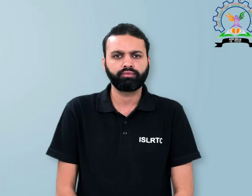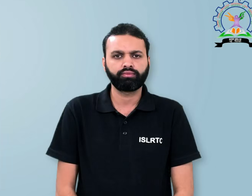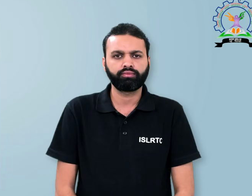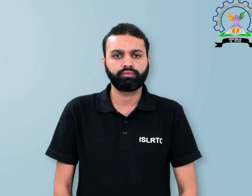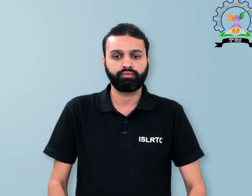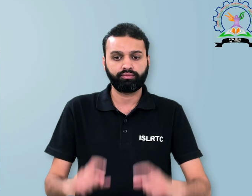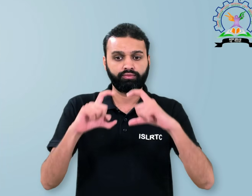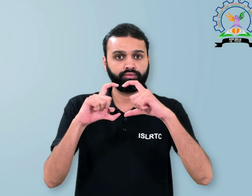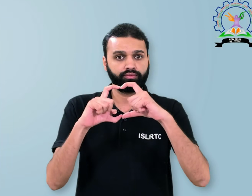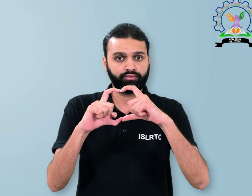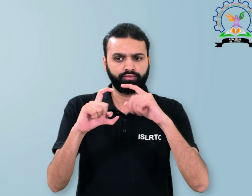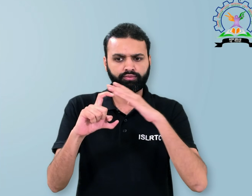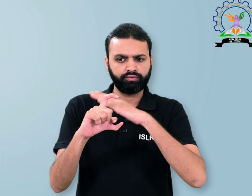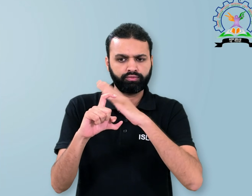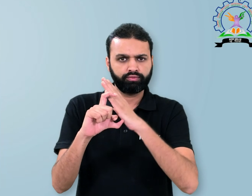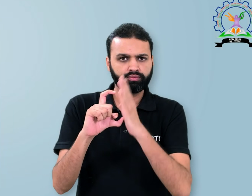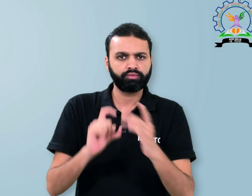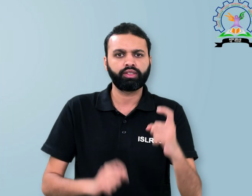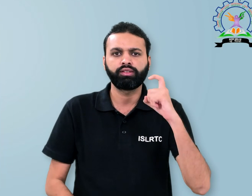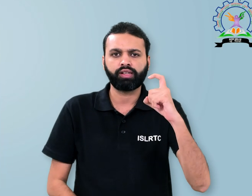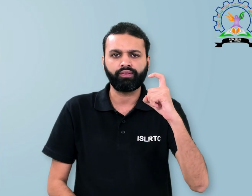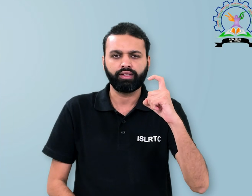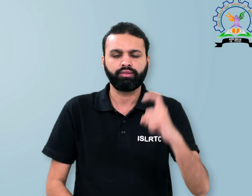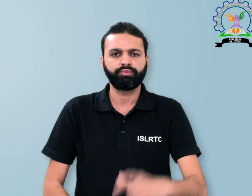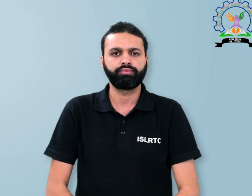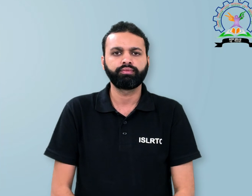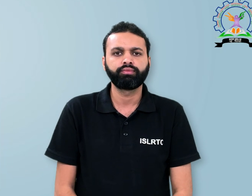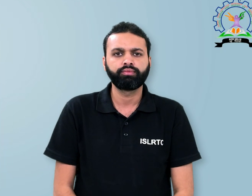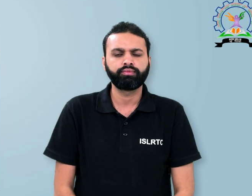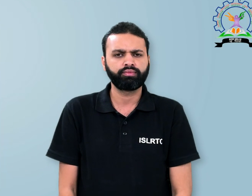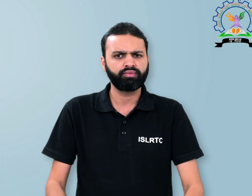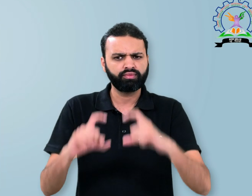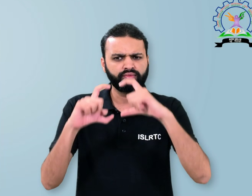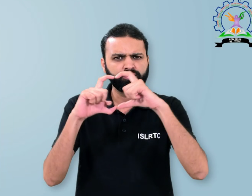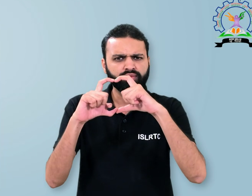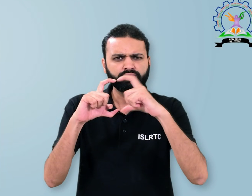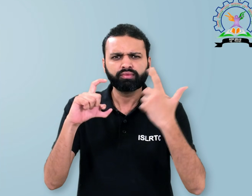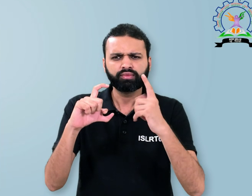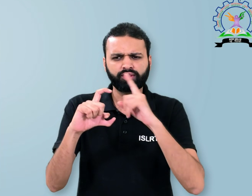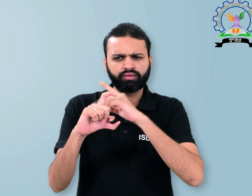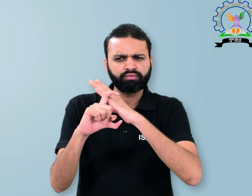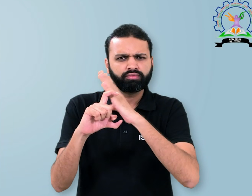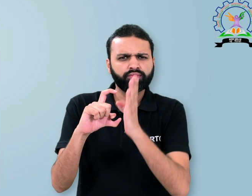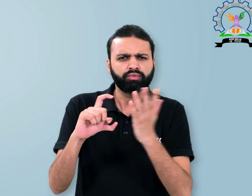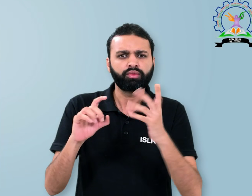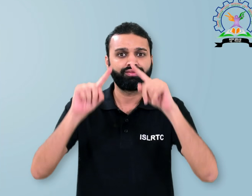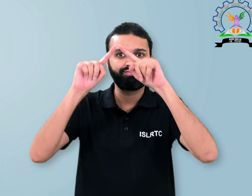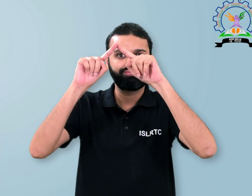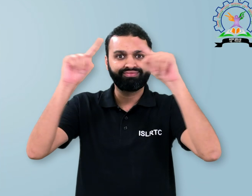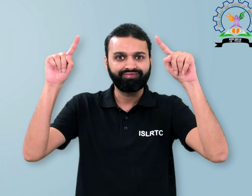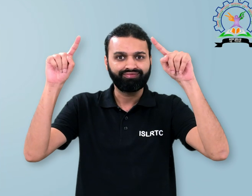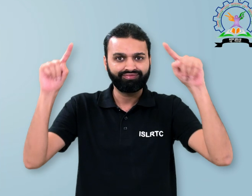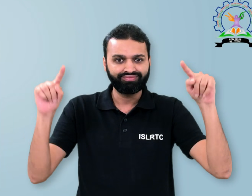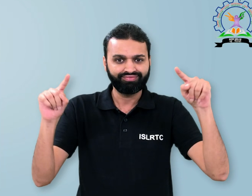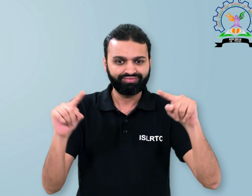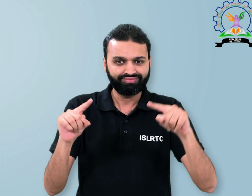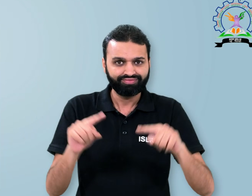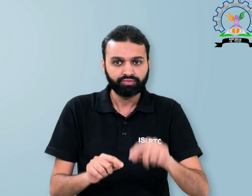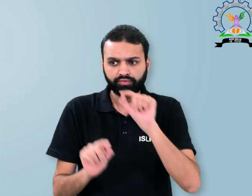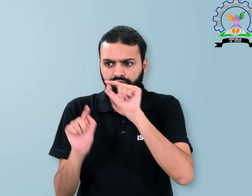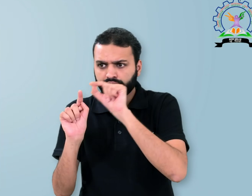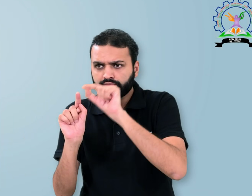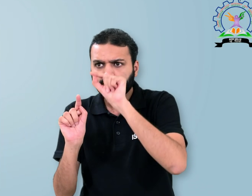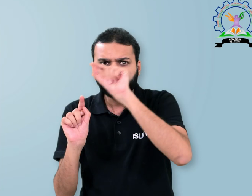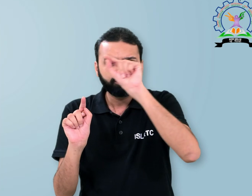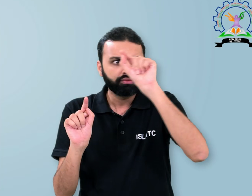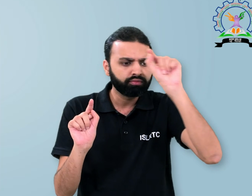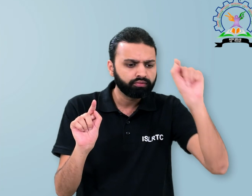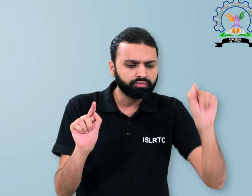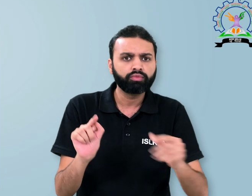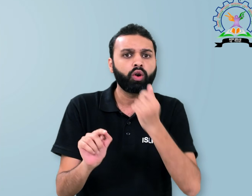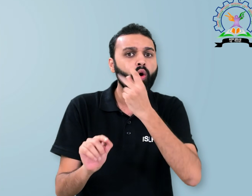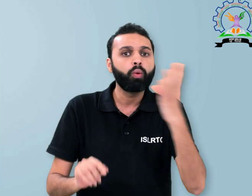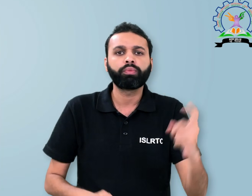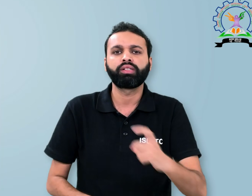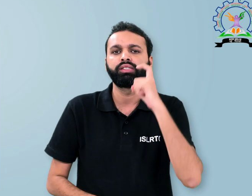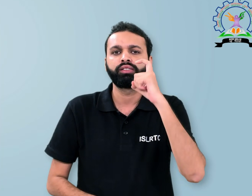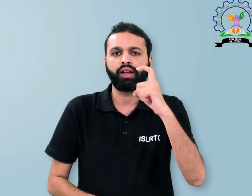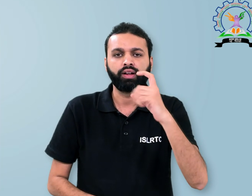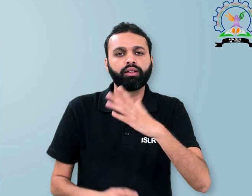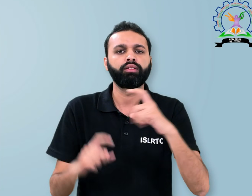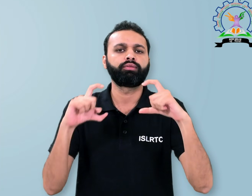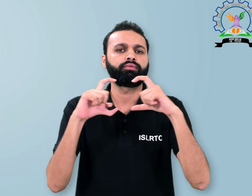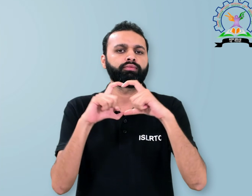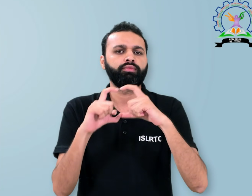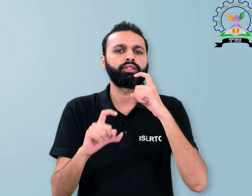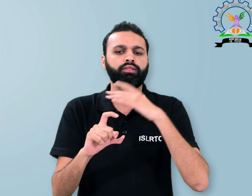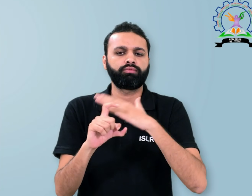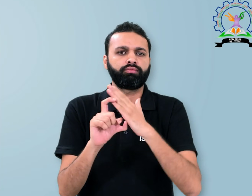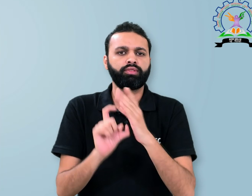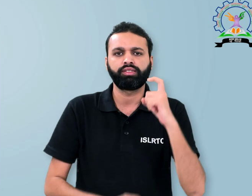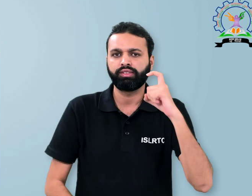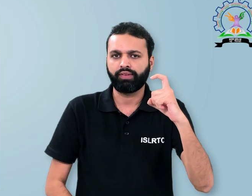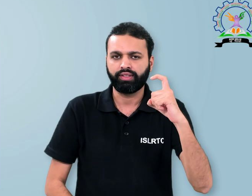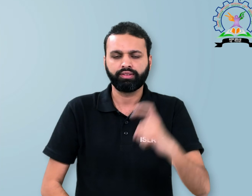Hepta- Hepta- is a prefix that denotes seven (7) times the base unit. Example: Heptagon is a seven-sided polygon.